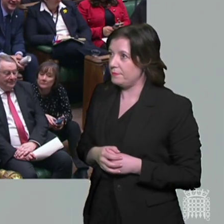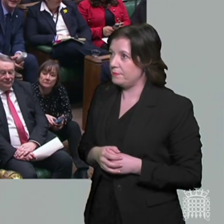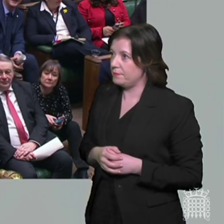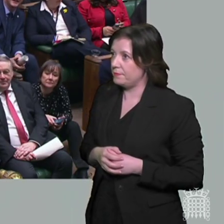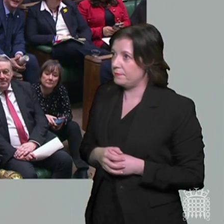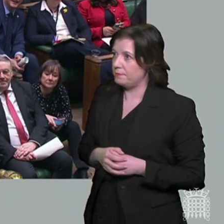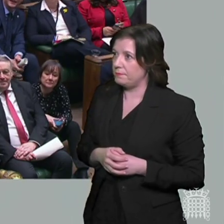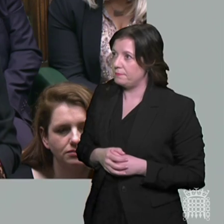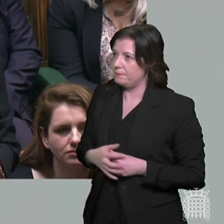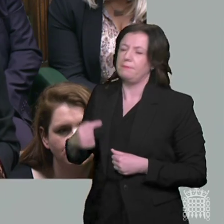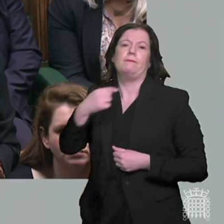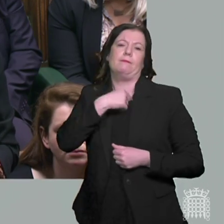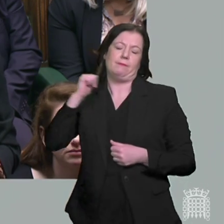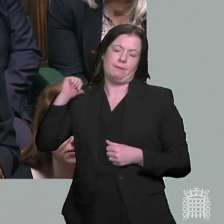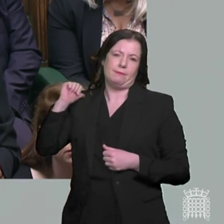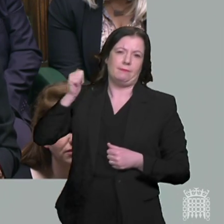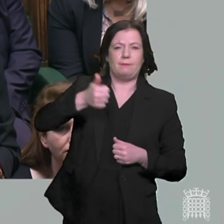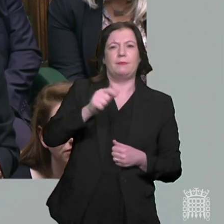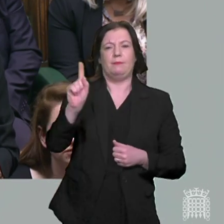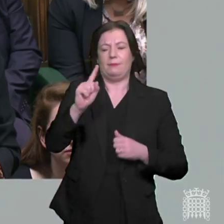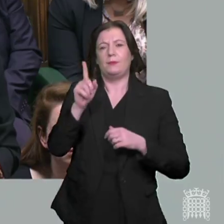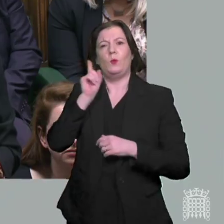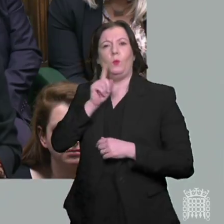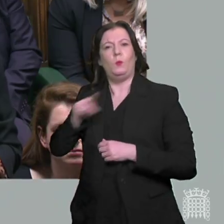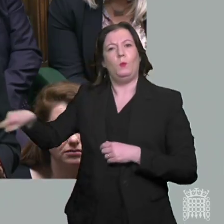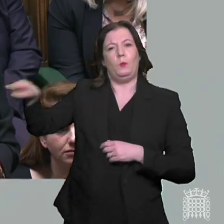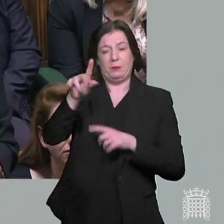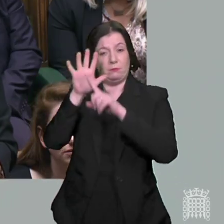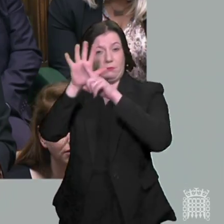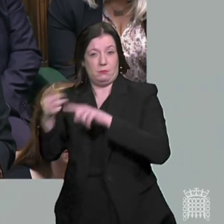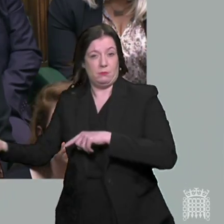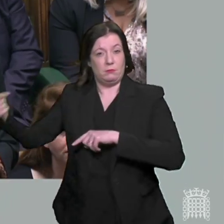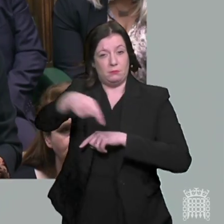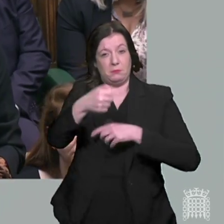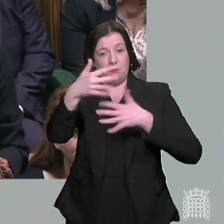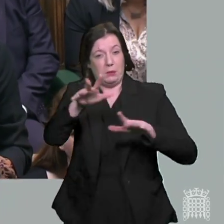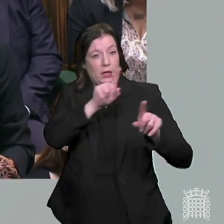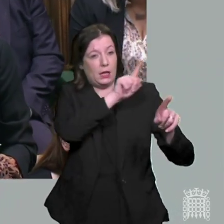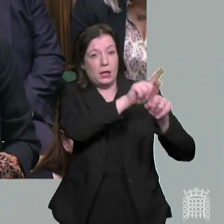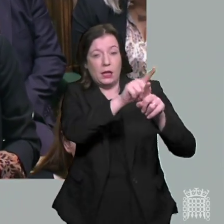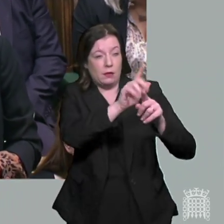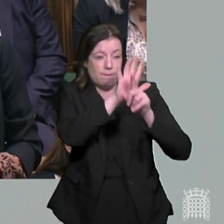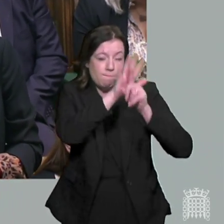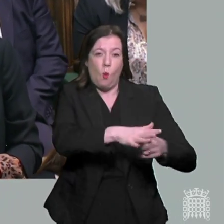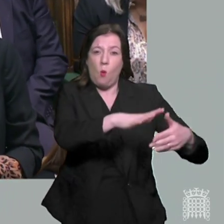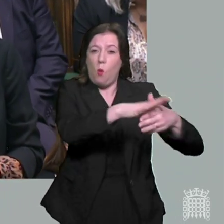I have worked for years with women brought here illegally as sex slaves and raped by 30 men a day.